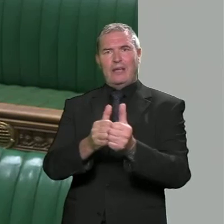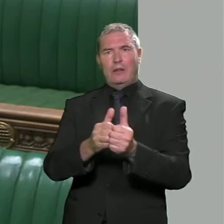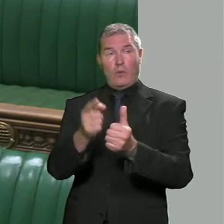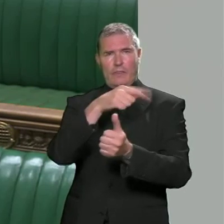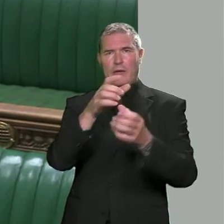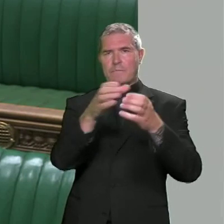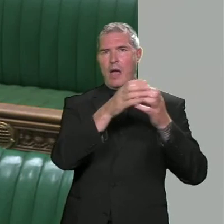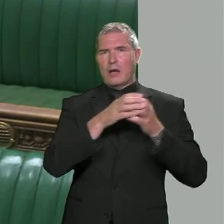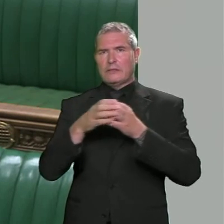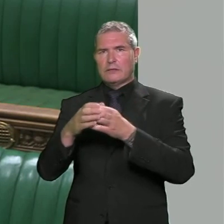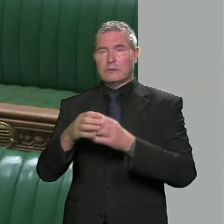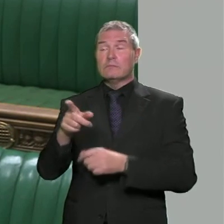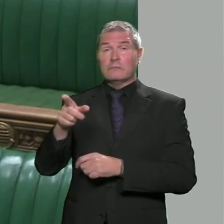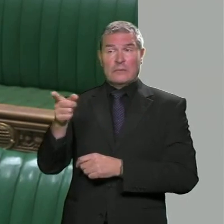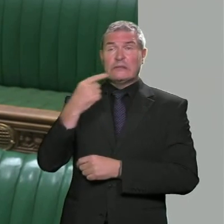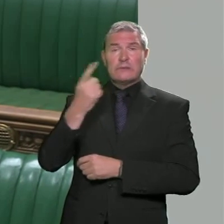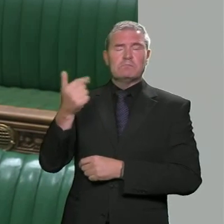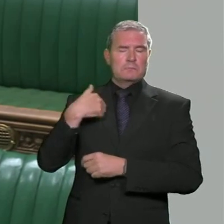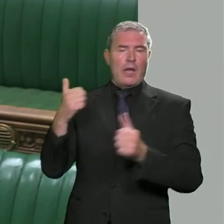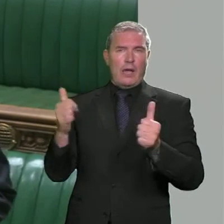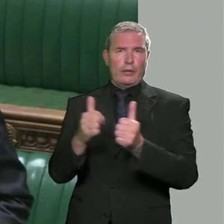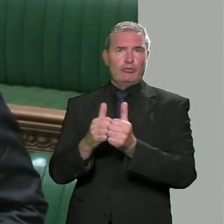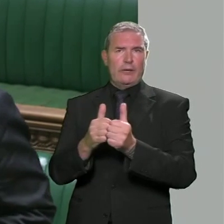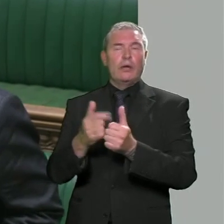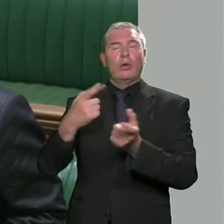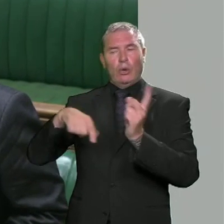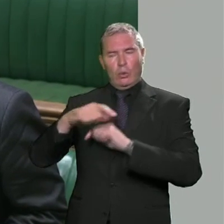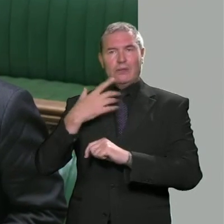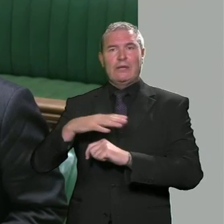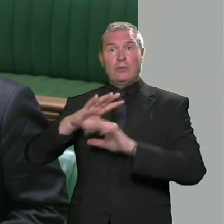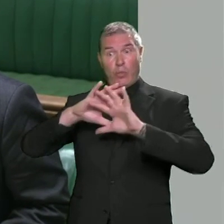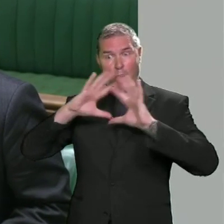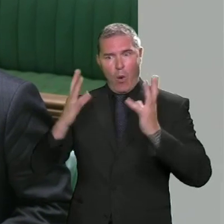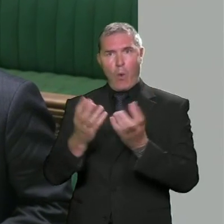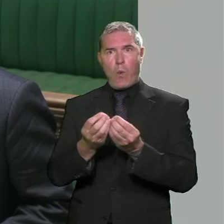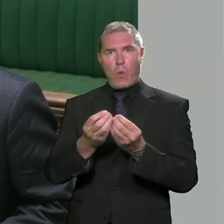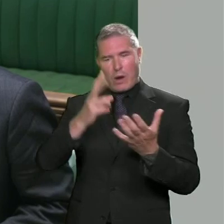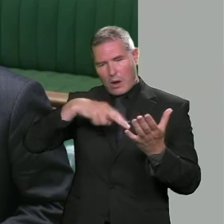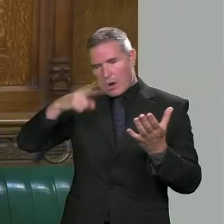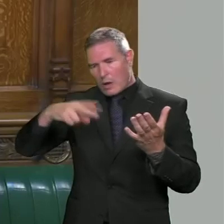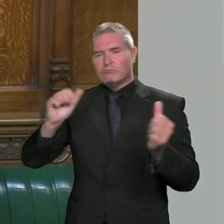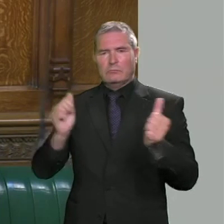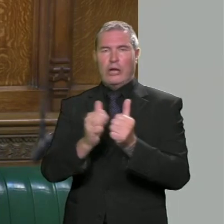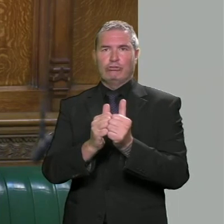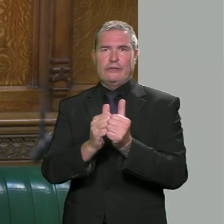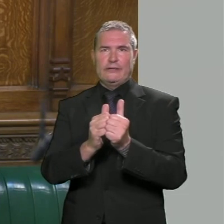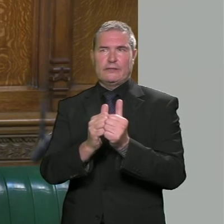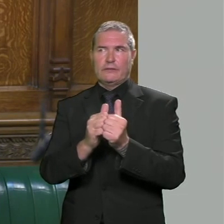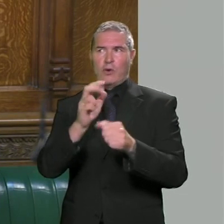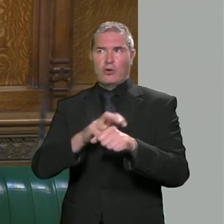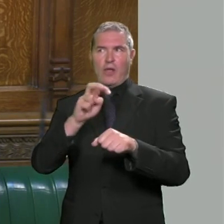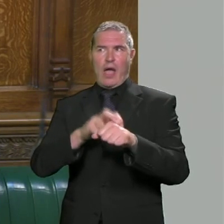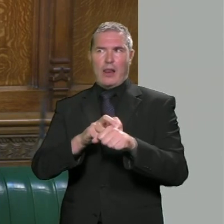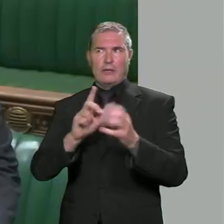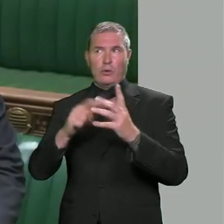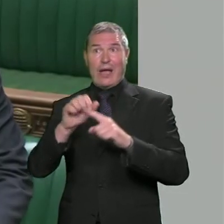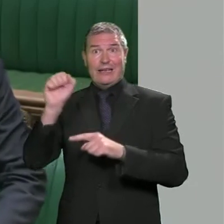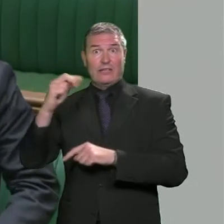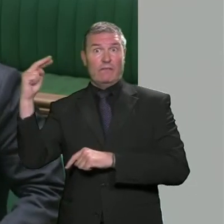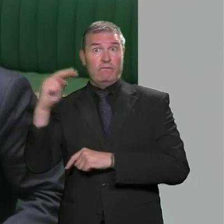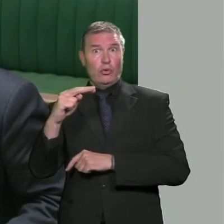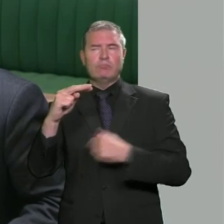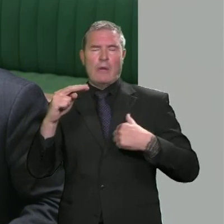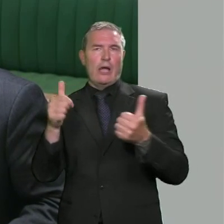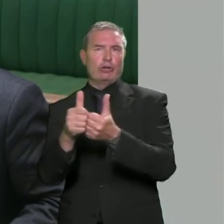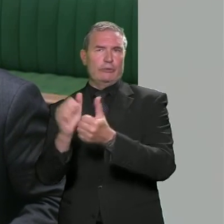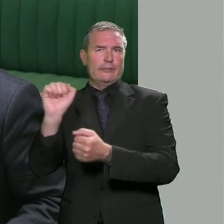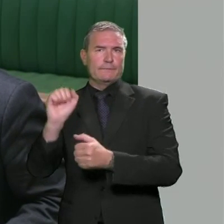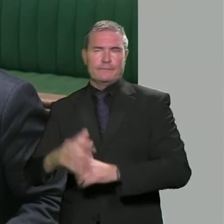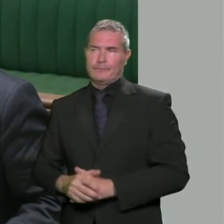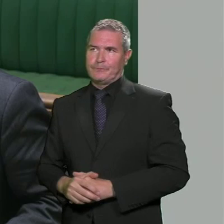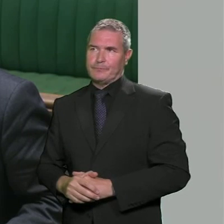I agree that it would be a good thing for the whole package to be agreed, and I certainly support the approach that he has set out.